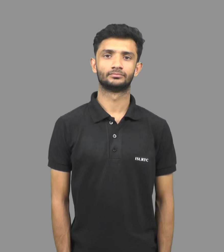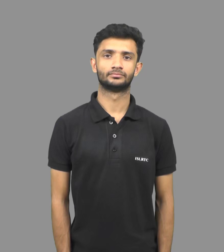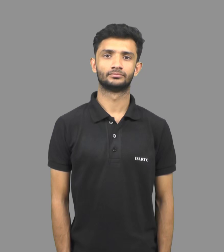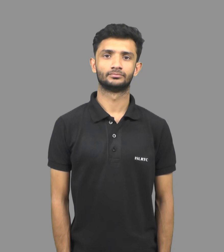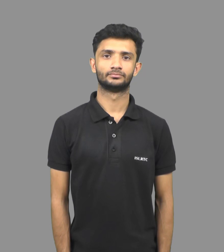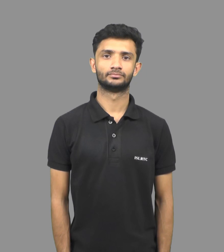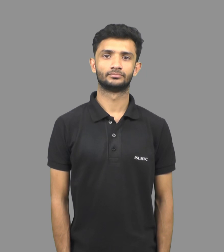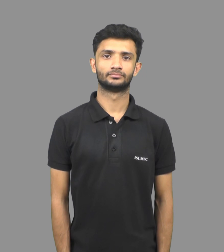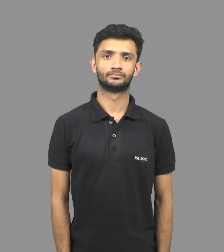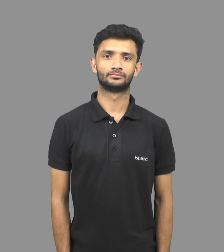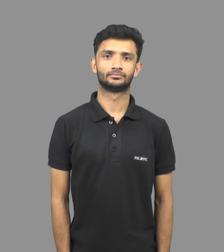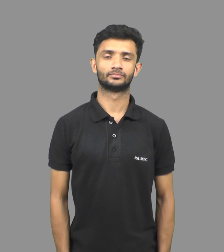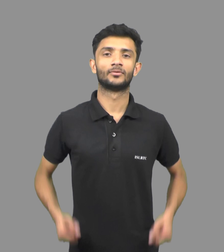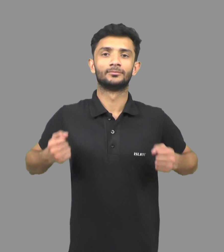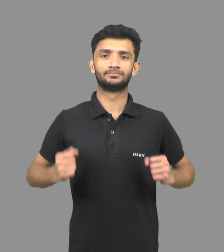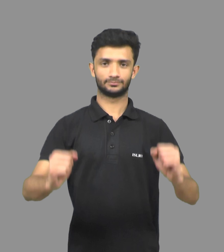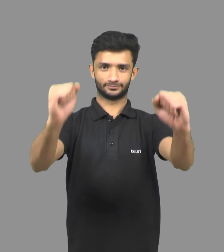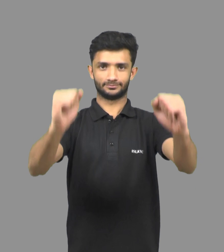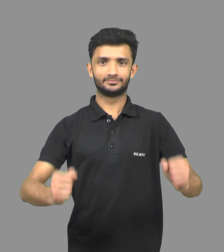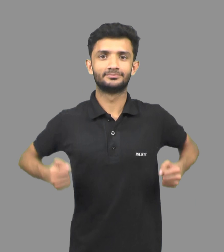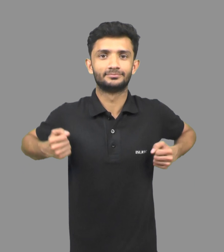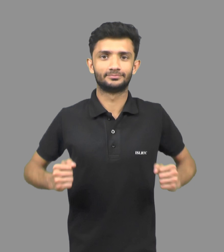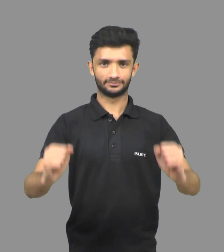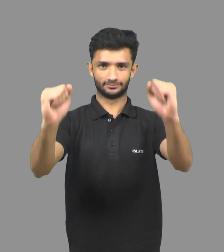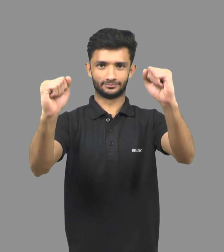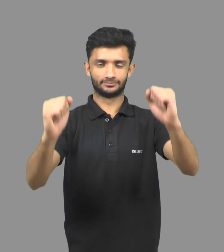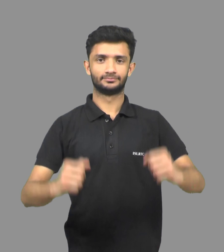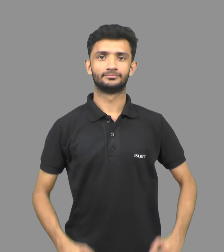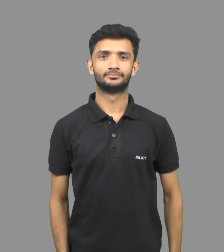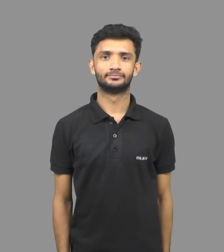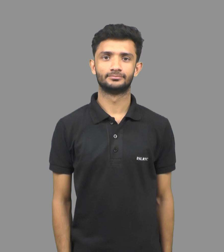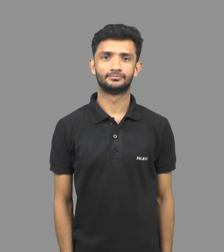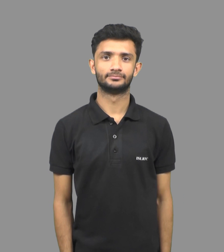Swing